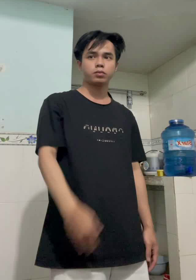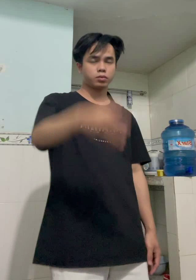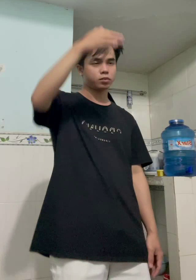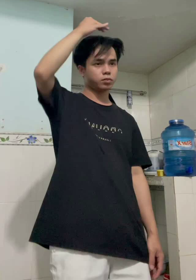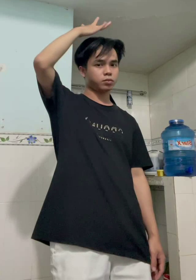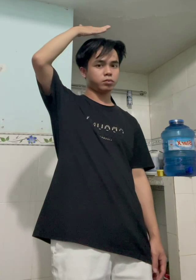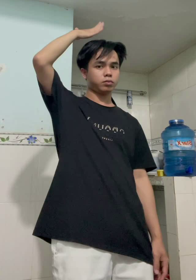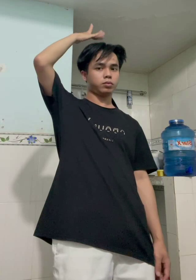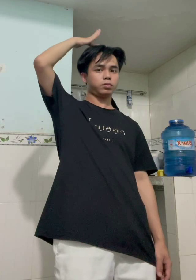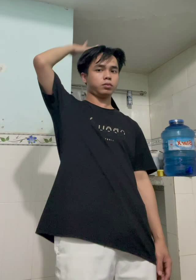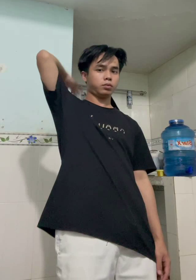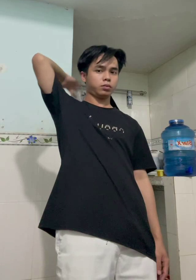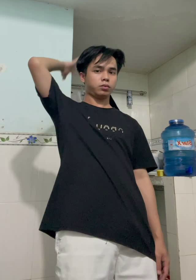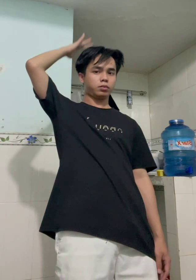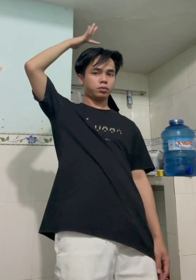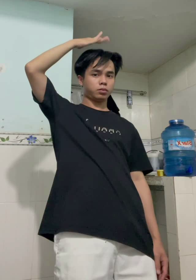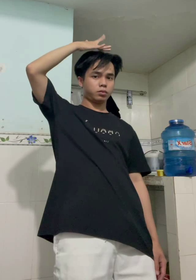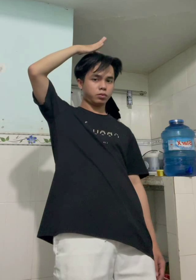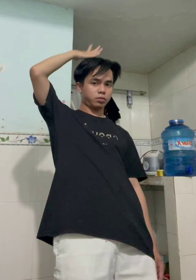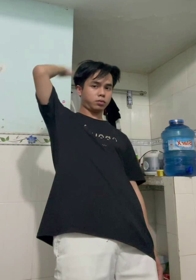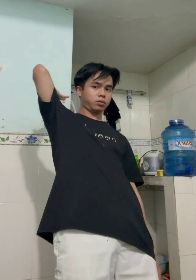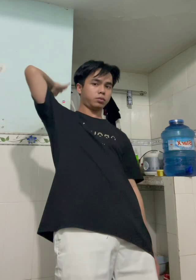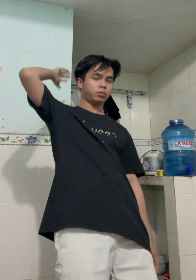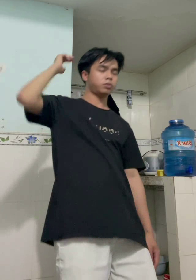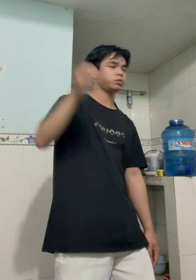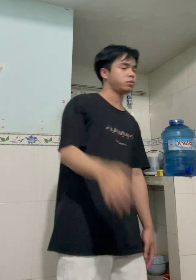vo ly